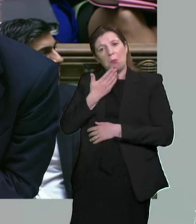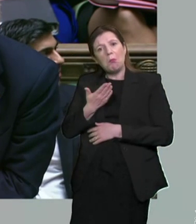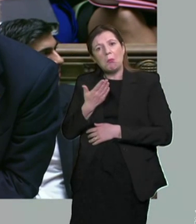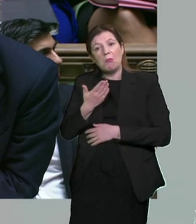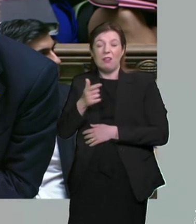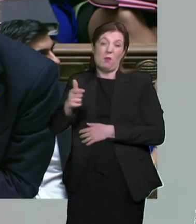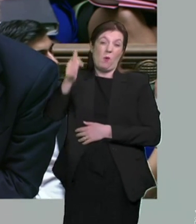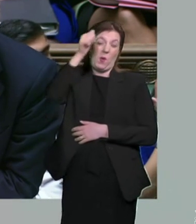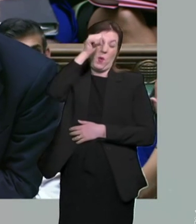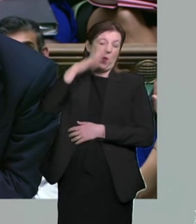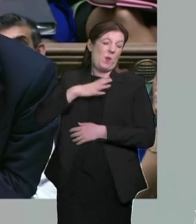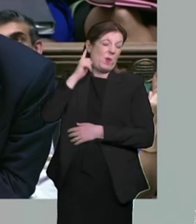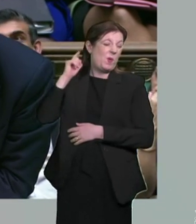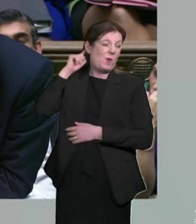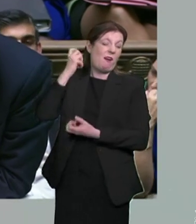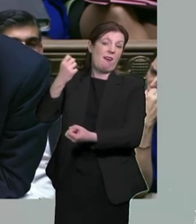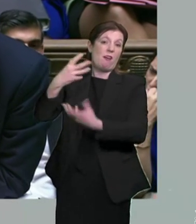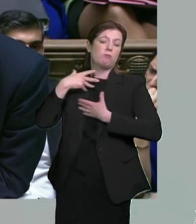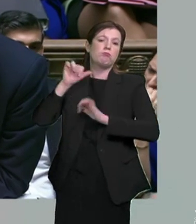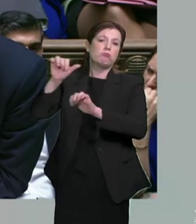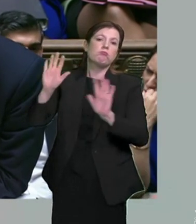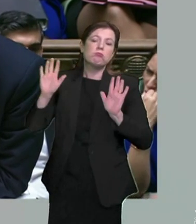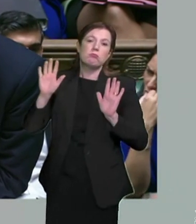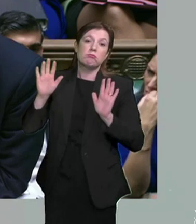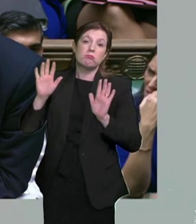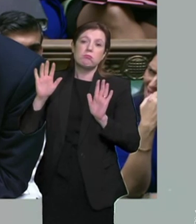I knew he was going to ask it and he was right to ask it.